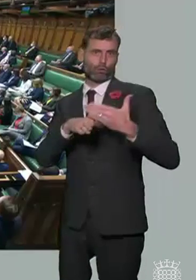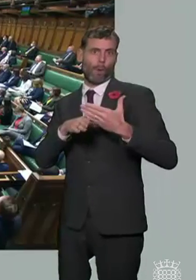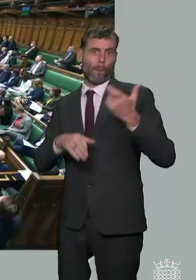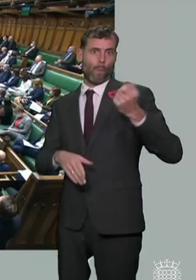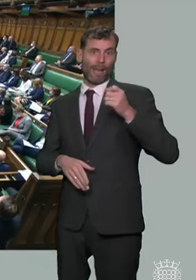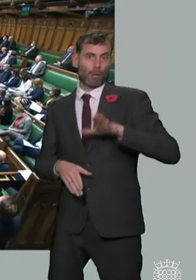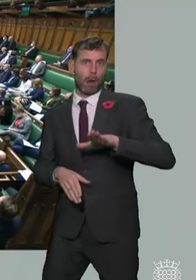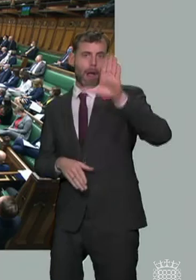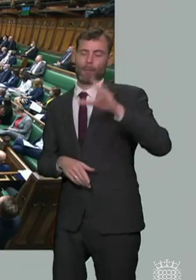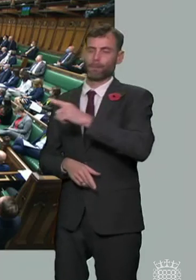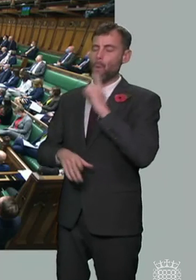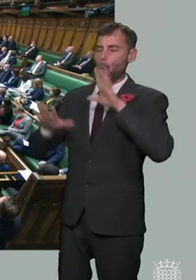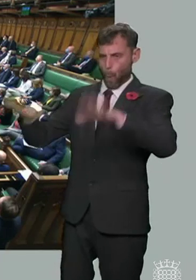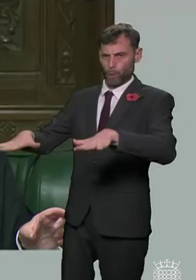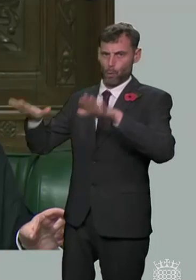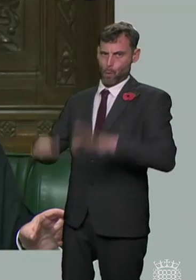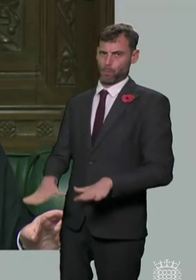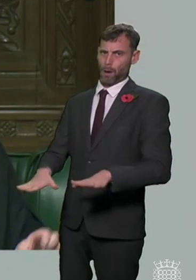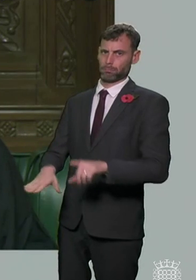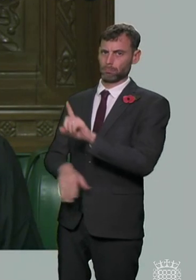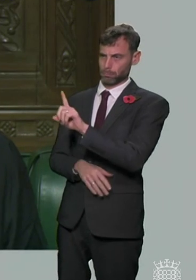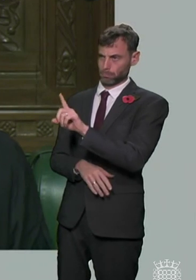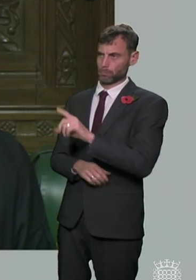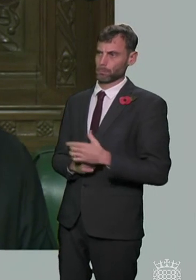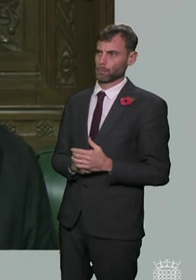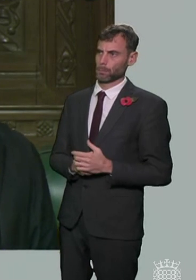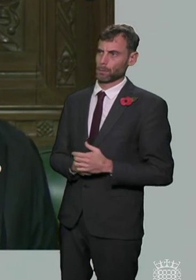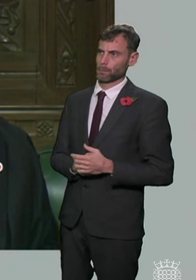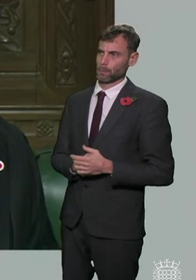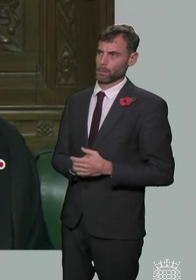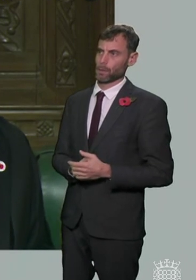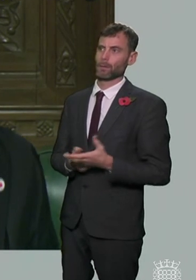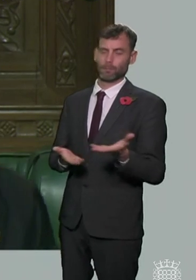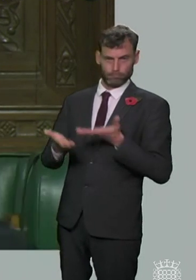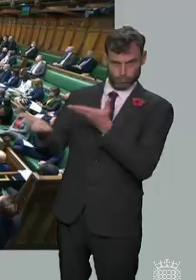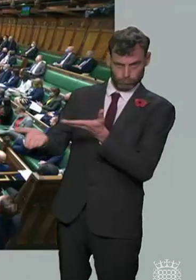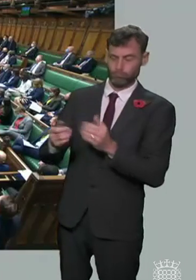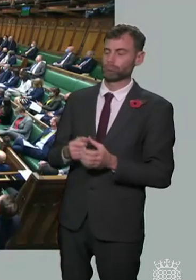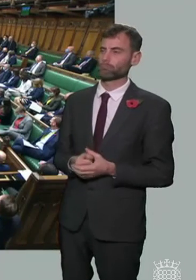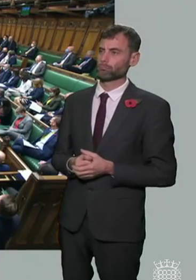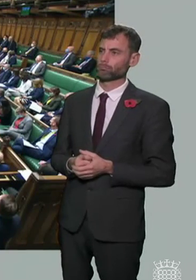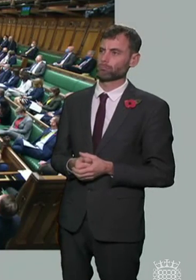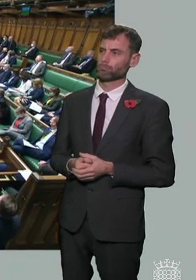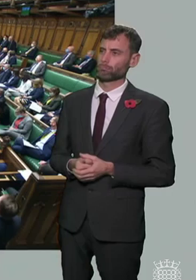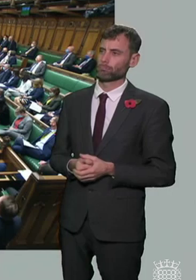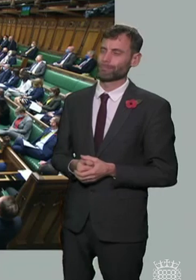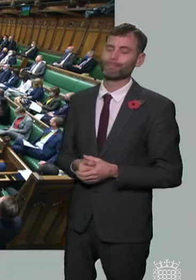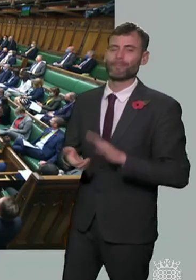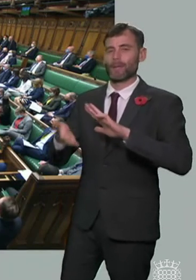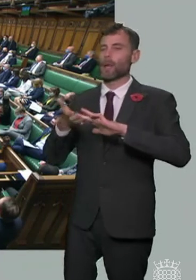Order. Mr Perkins, I do not want to see any more of that.